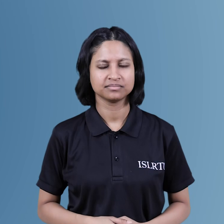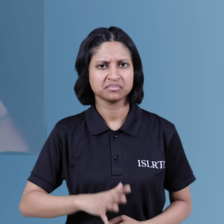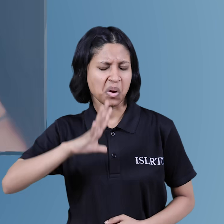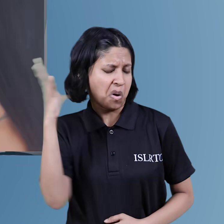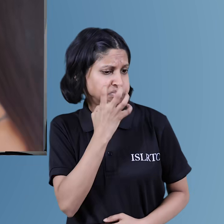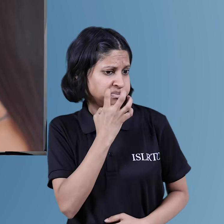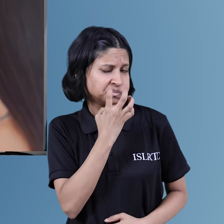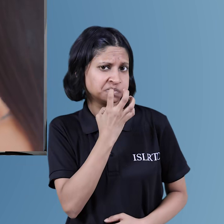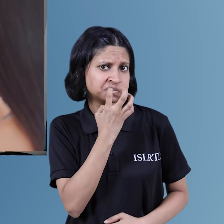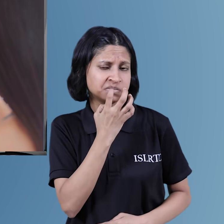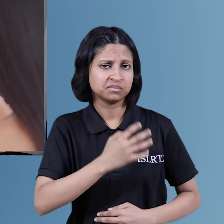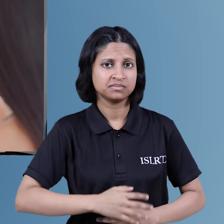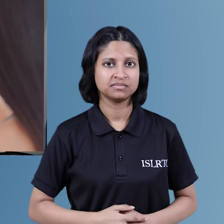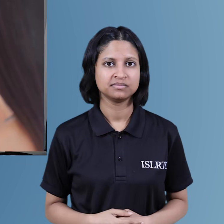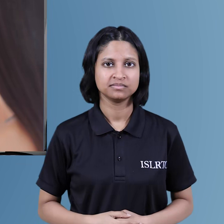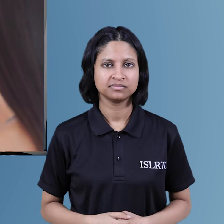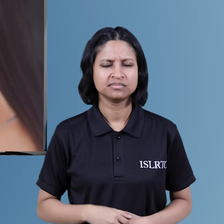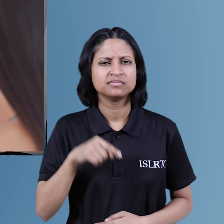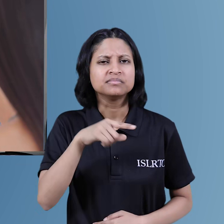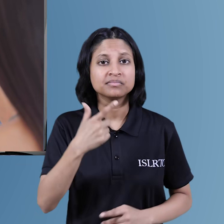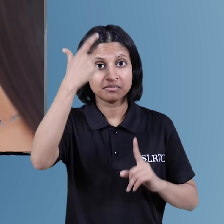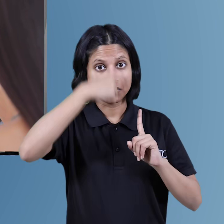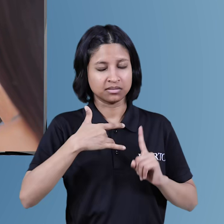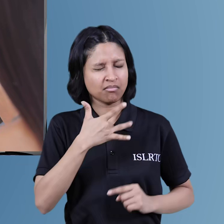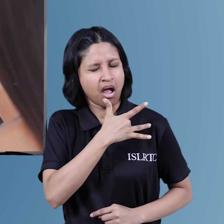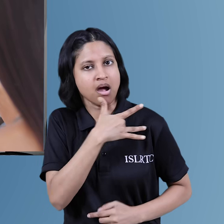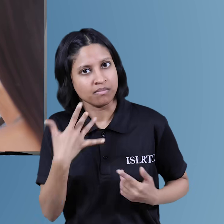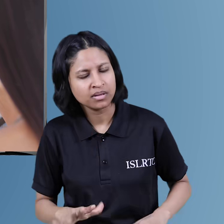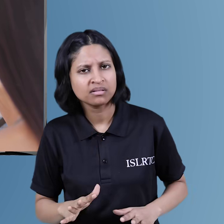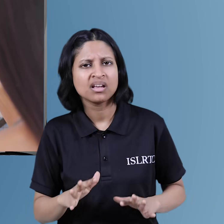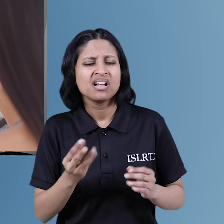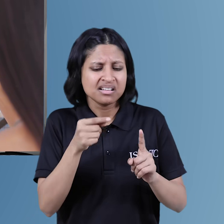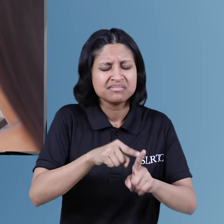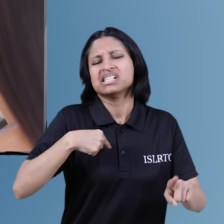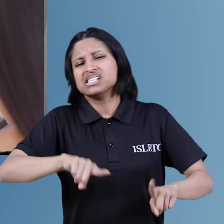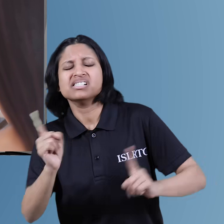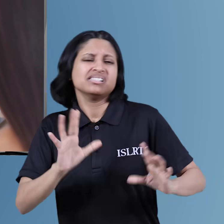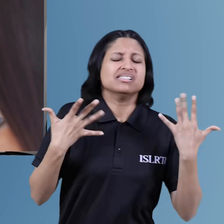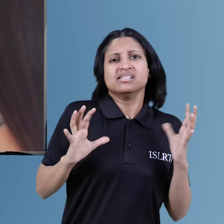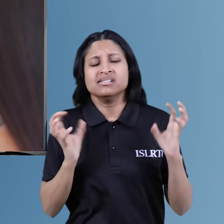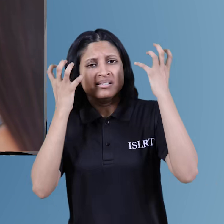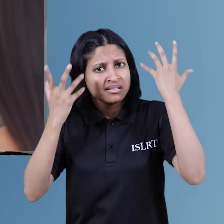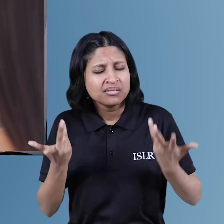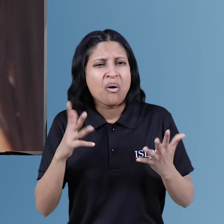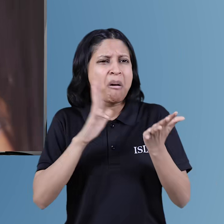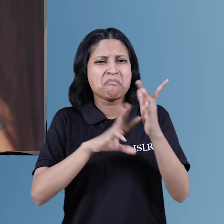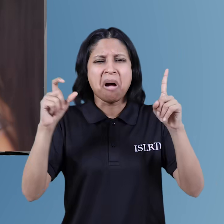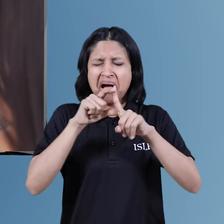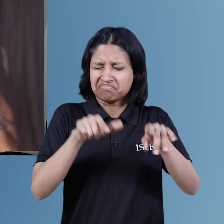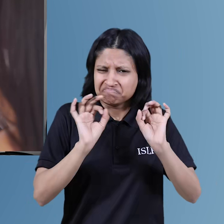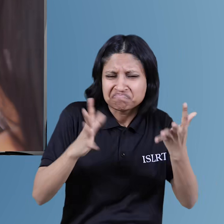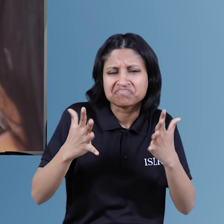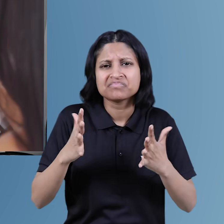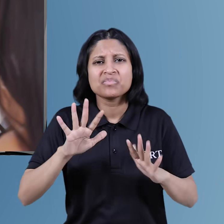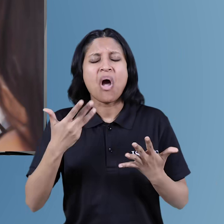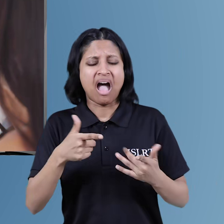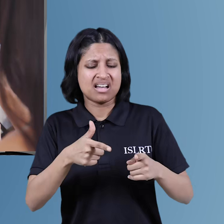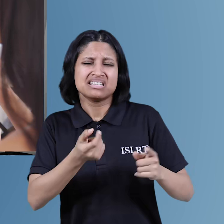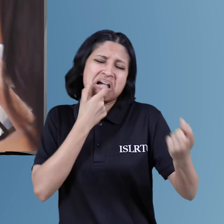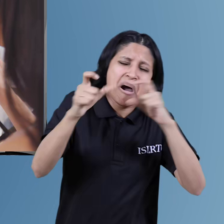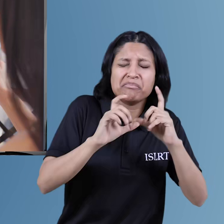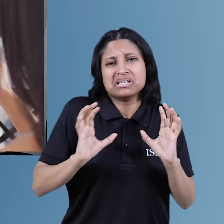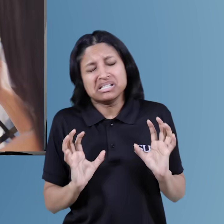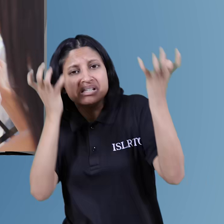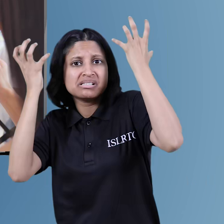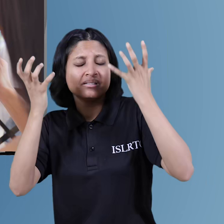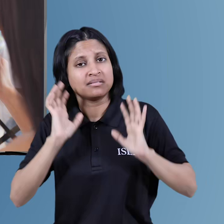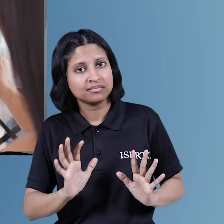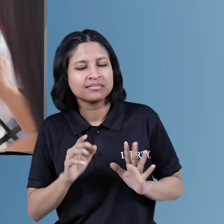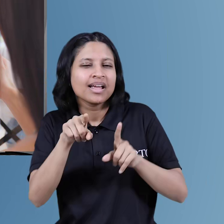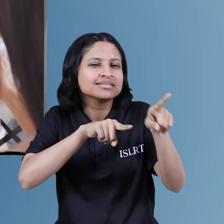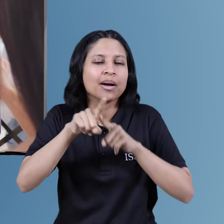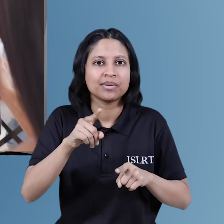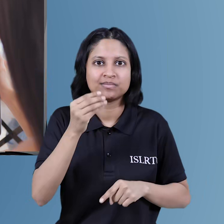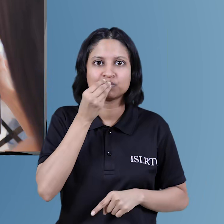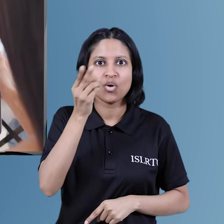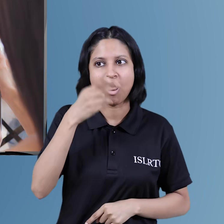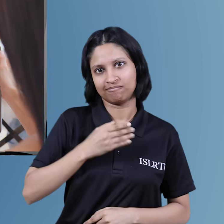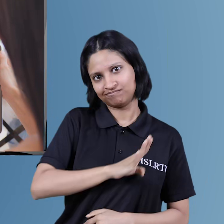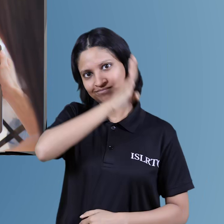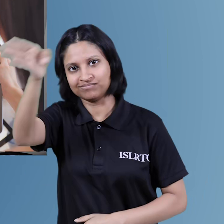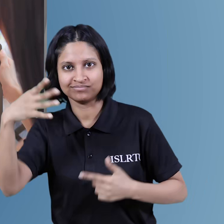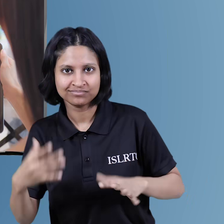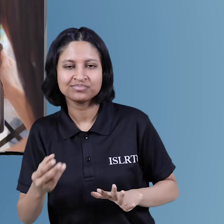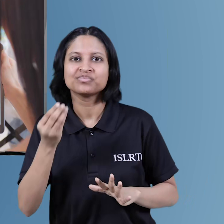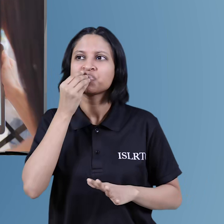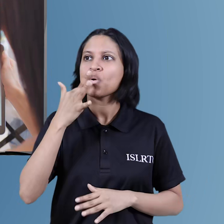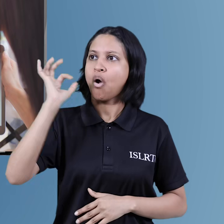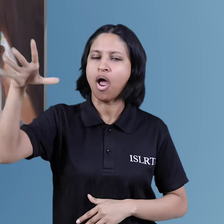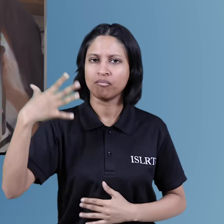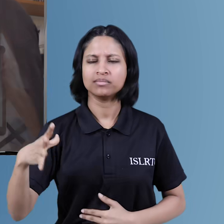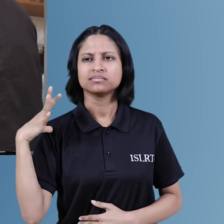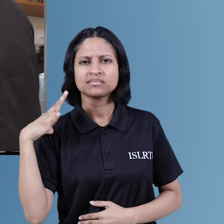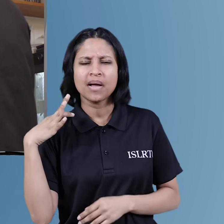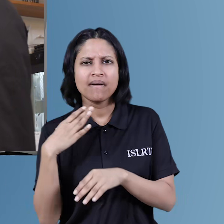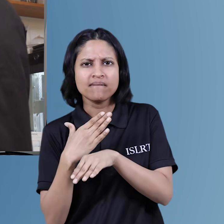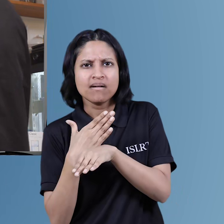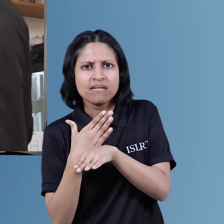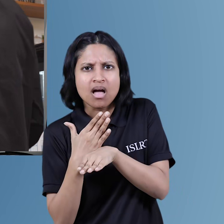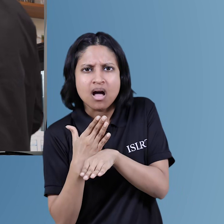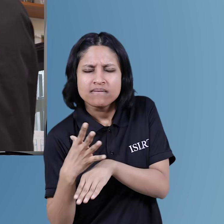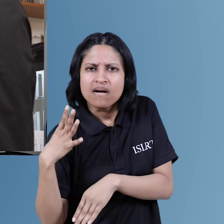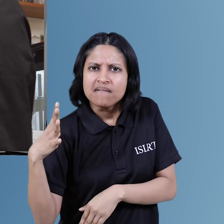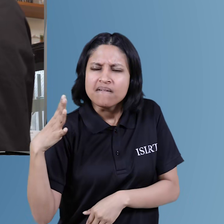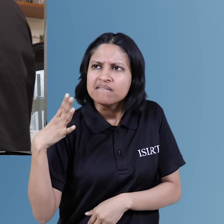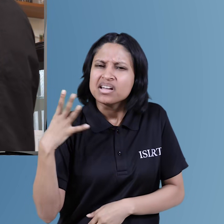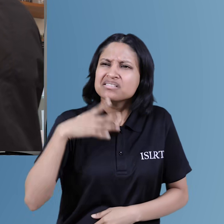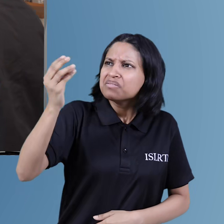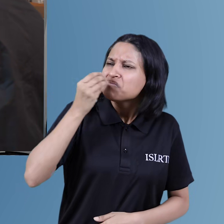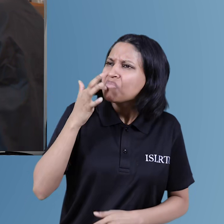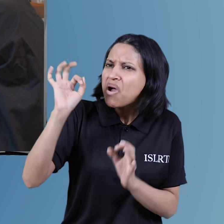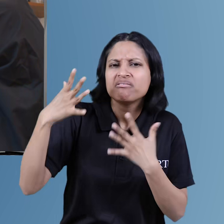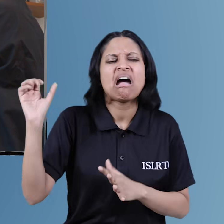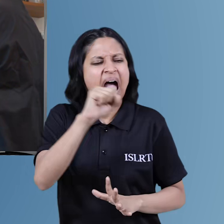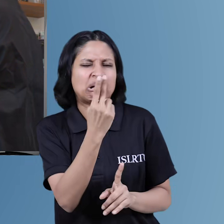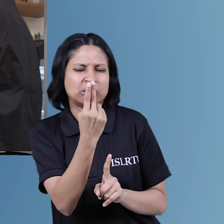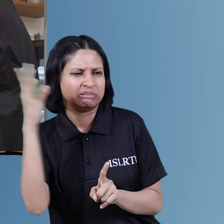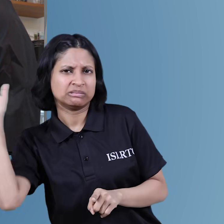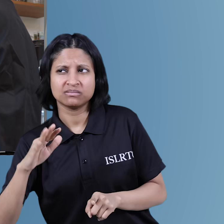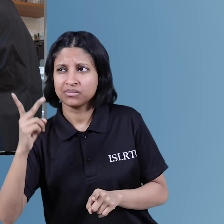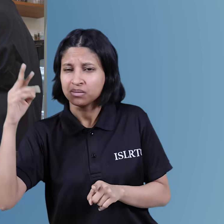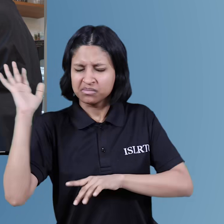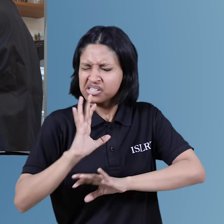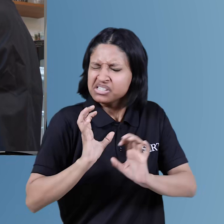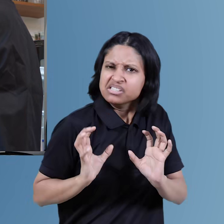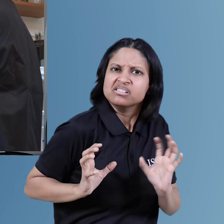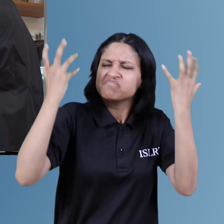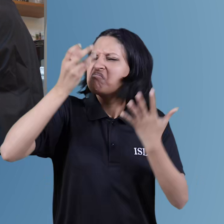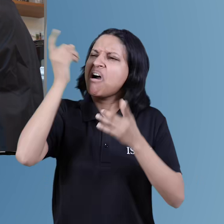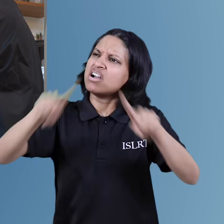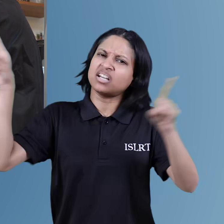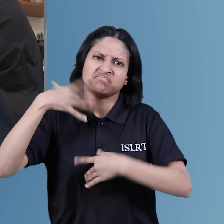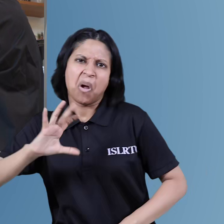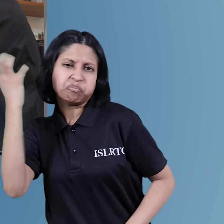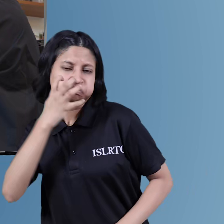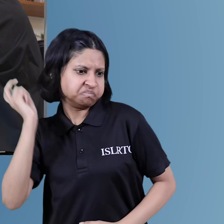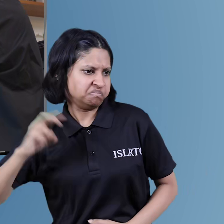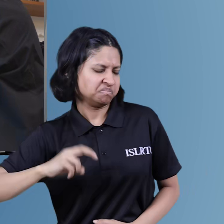Grumpy Grumpy describes someone who is frequently irritable or in a bad mood, often complaining about various issues. For example, a grumpy person might place an order at a restaurant but lose their temper over the slightest delay and walk out in frustration.